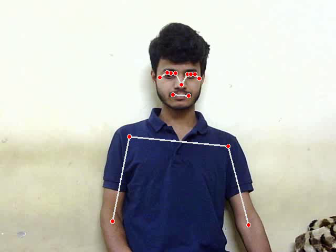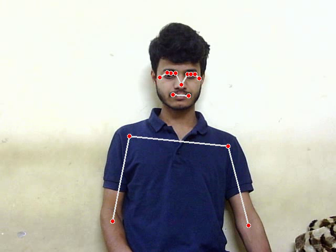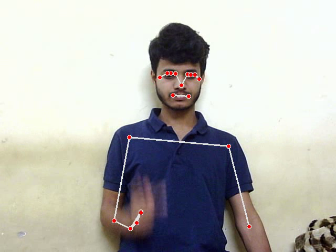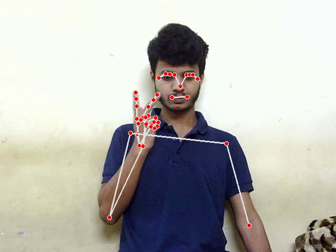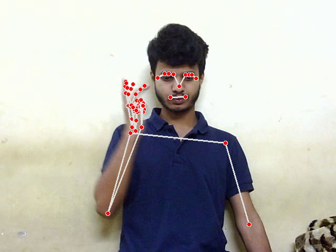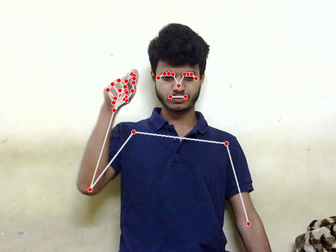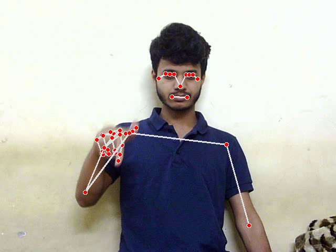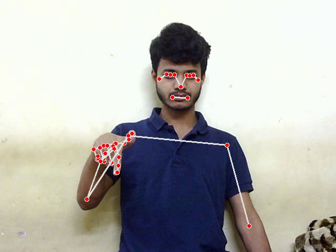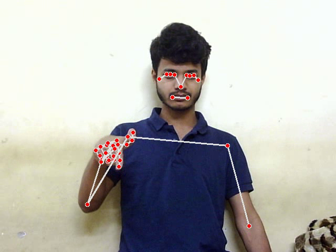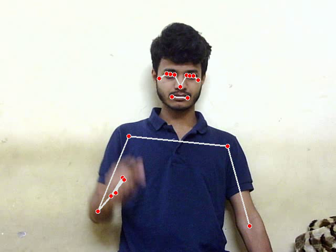see you later